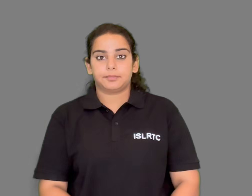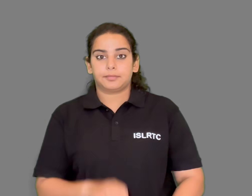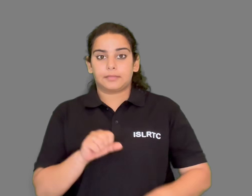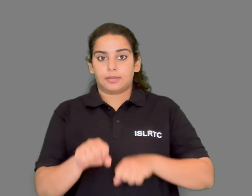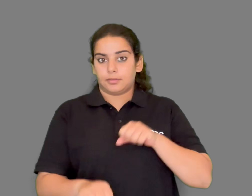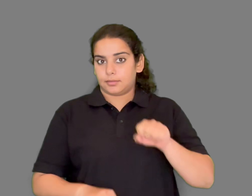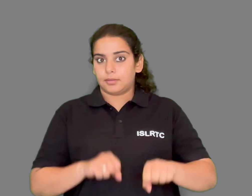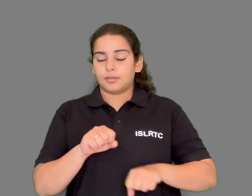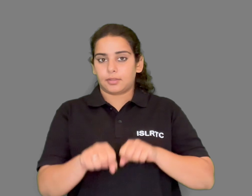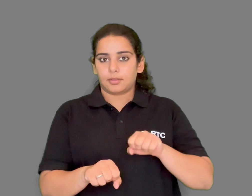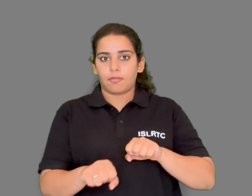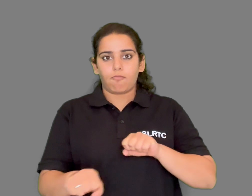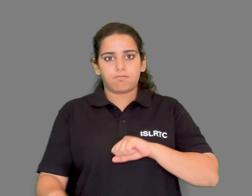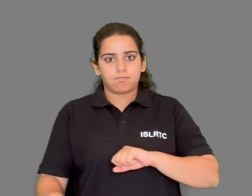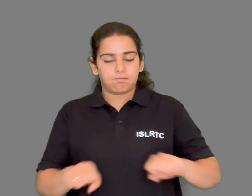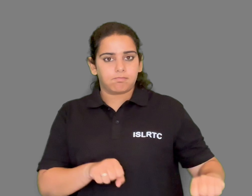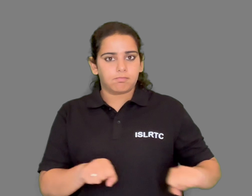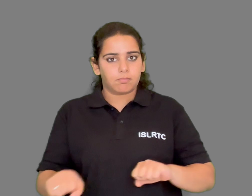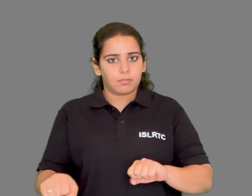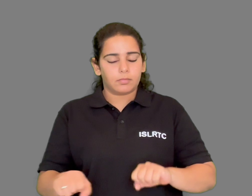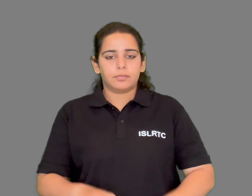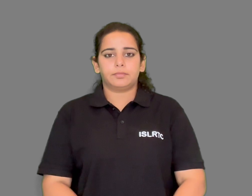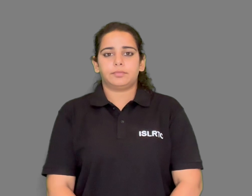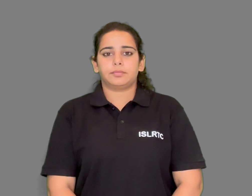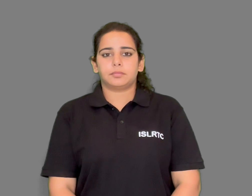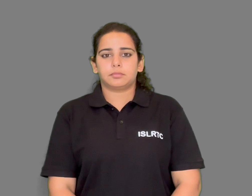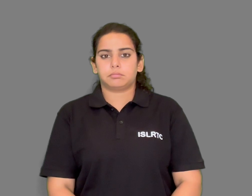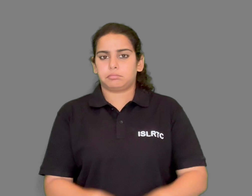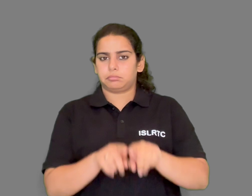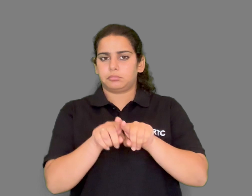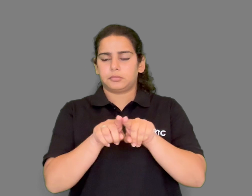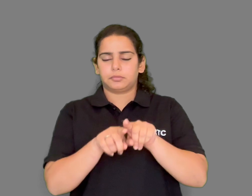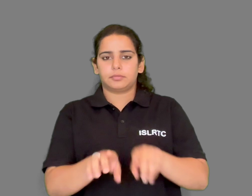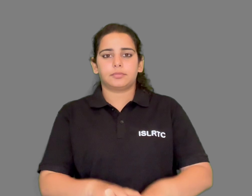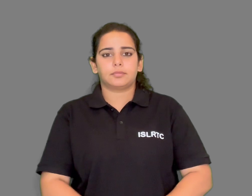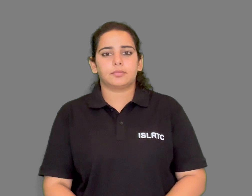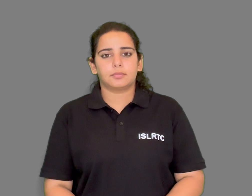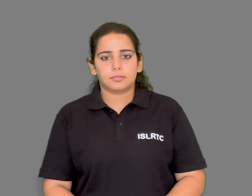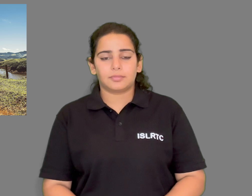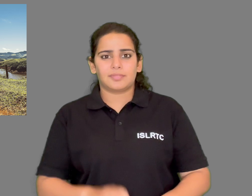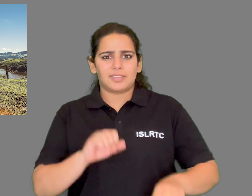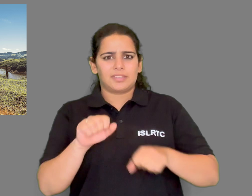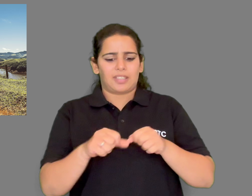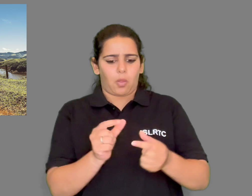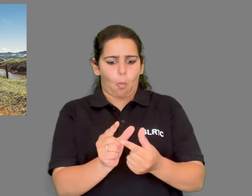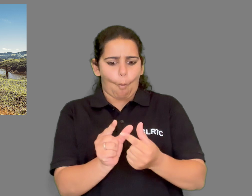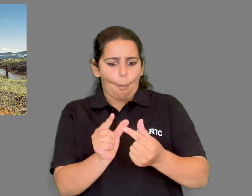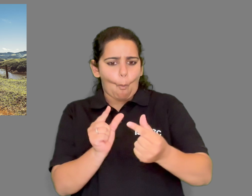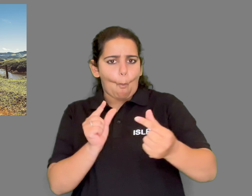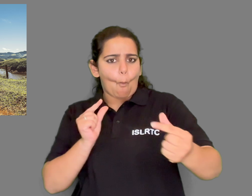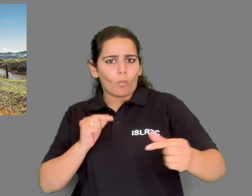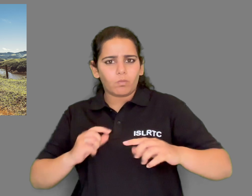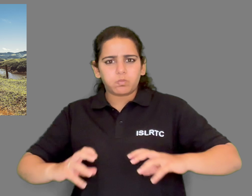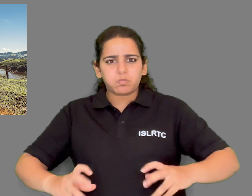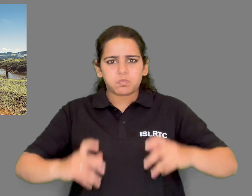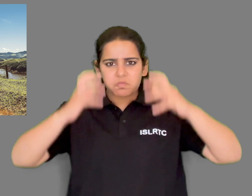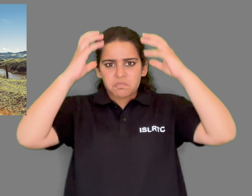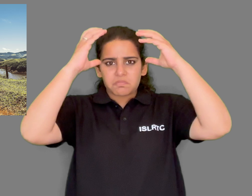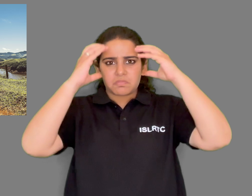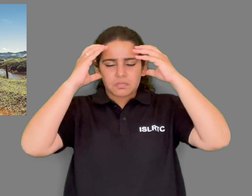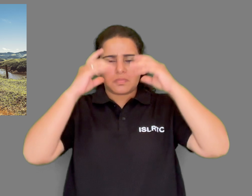Cyclist A person who rides a bicycle